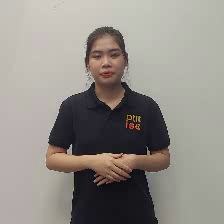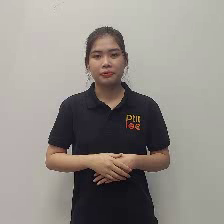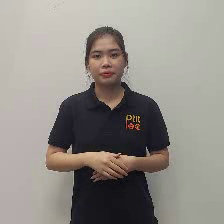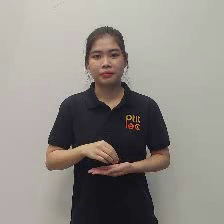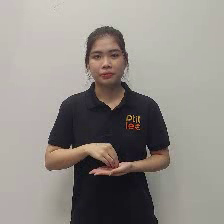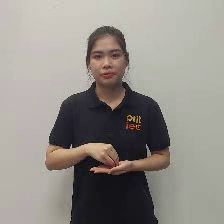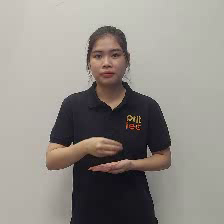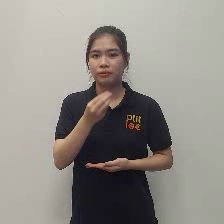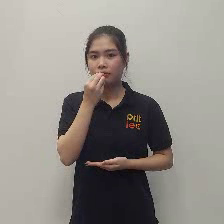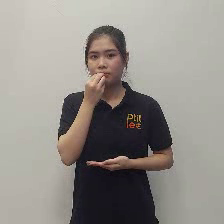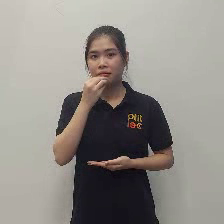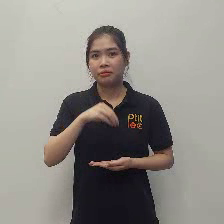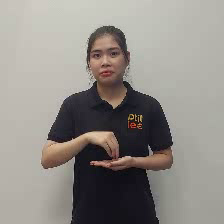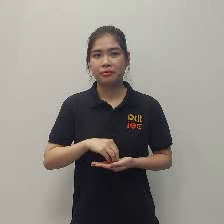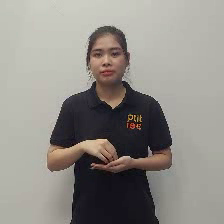Ăn